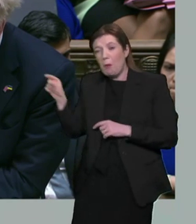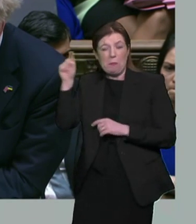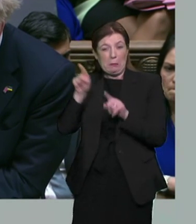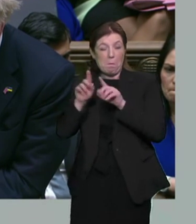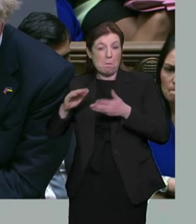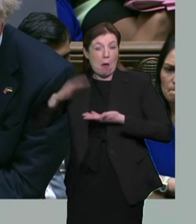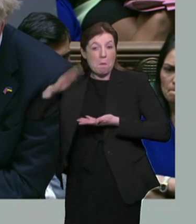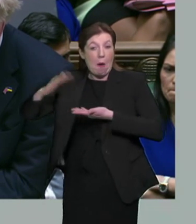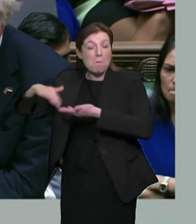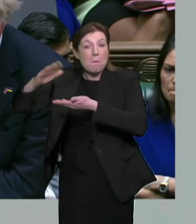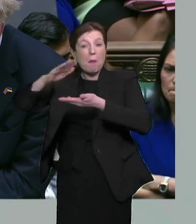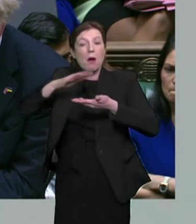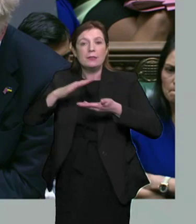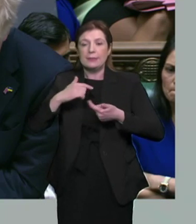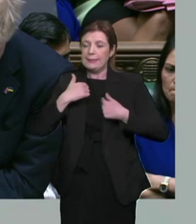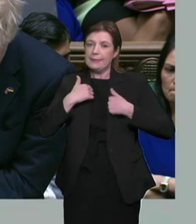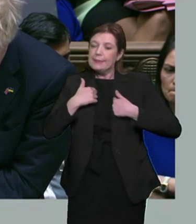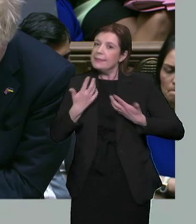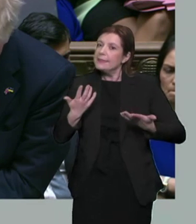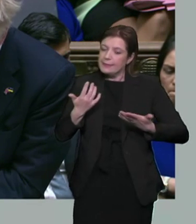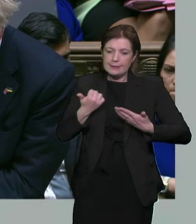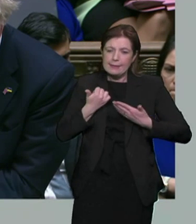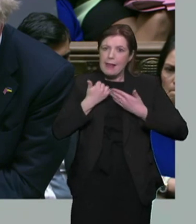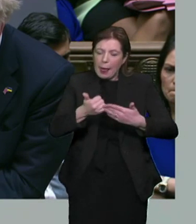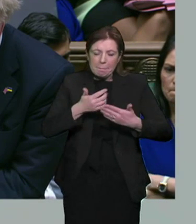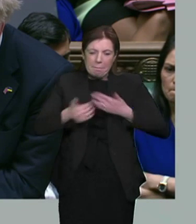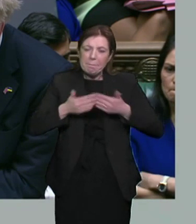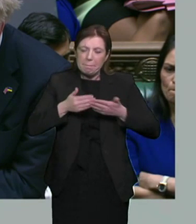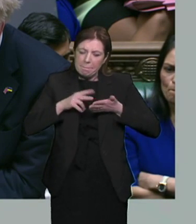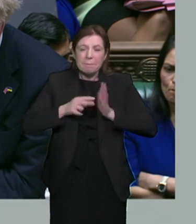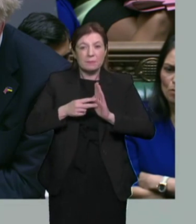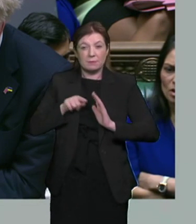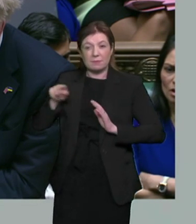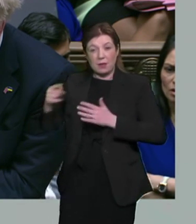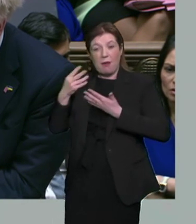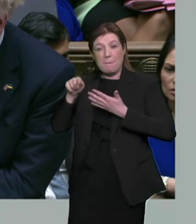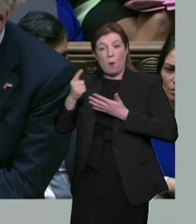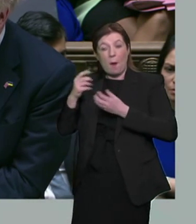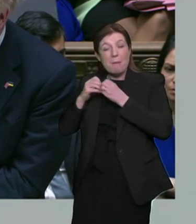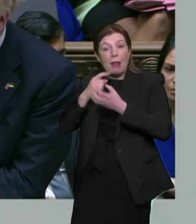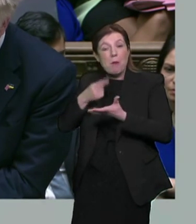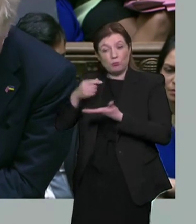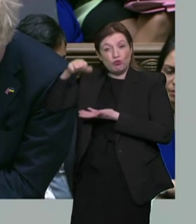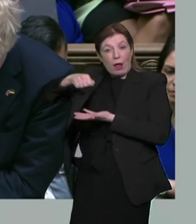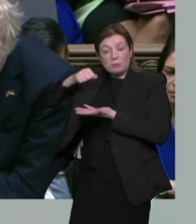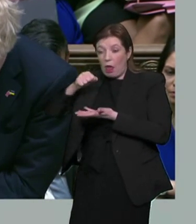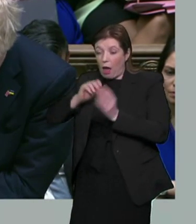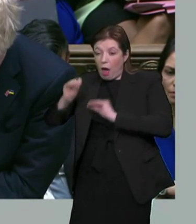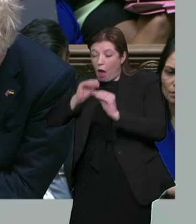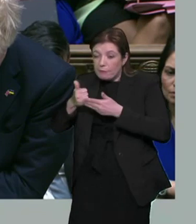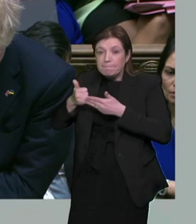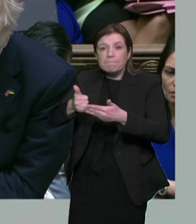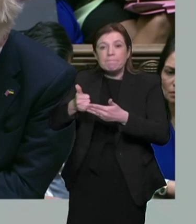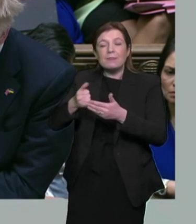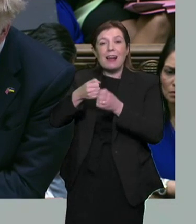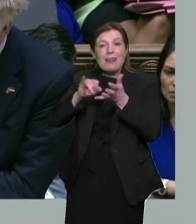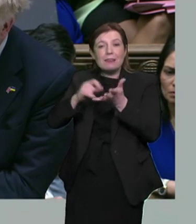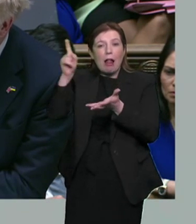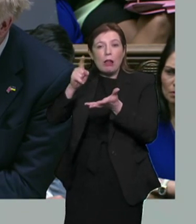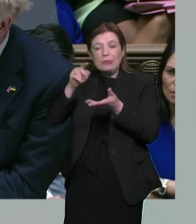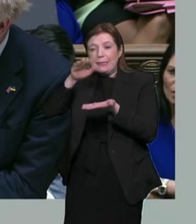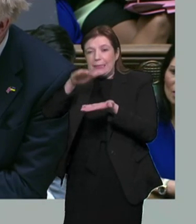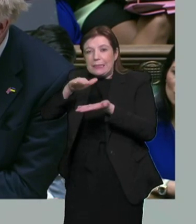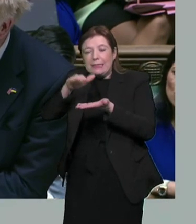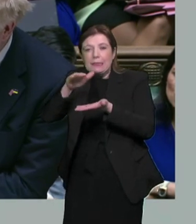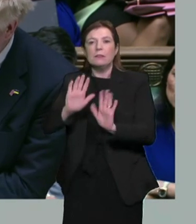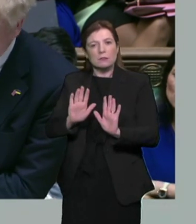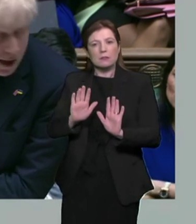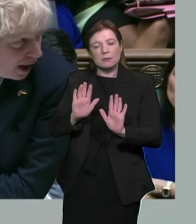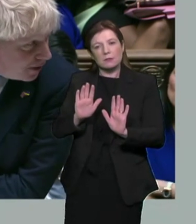We are doing everything we can to help people. The Chancellor has put another £9.1 billion into reducing the costs of energy for families.